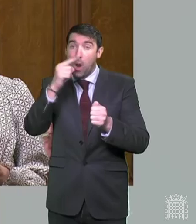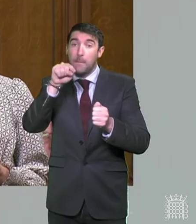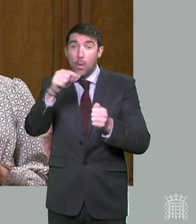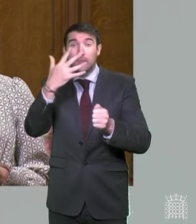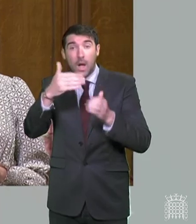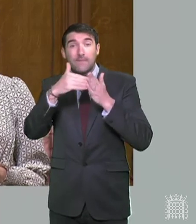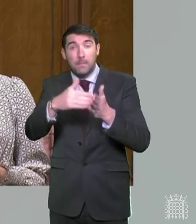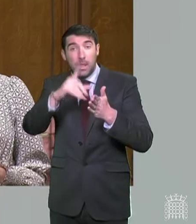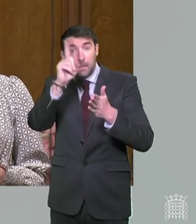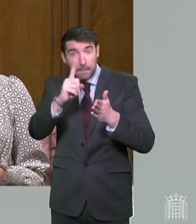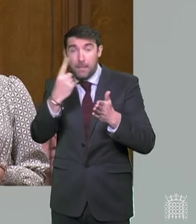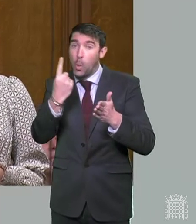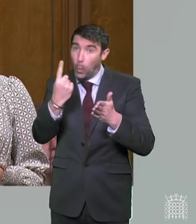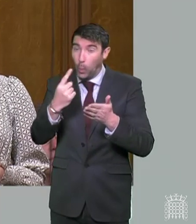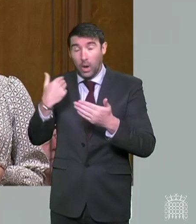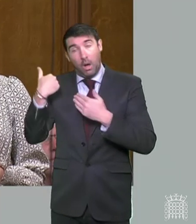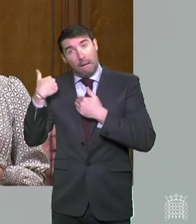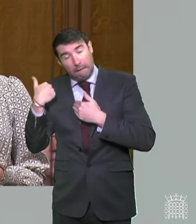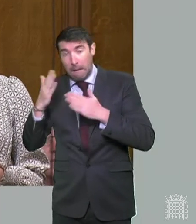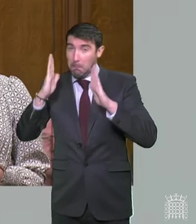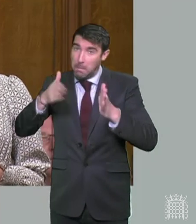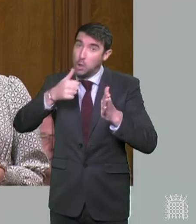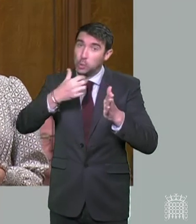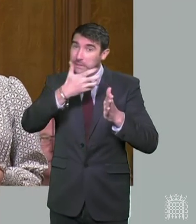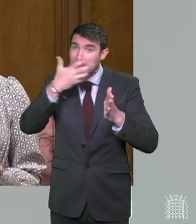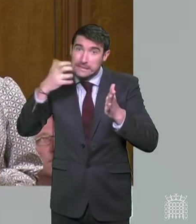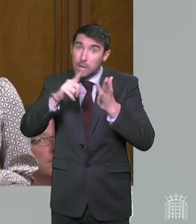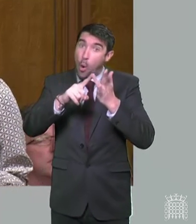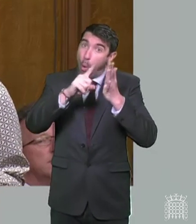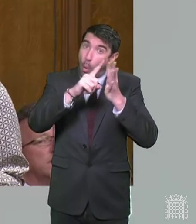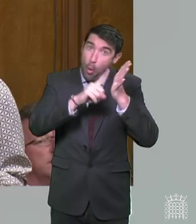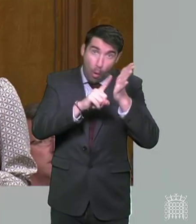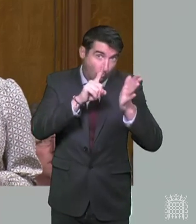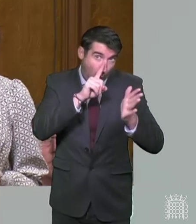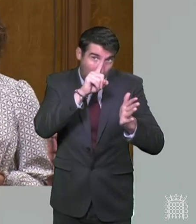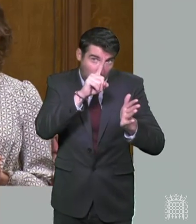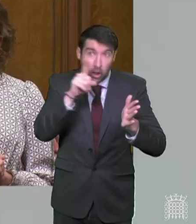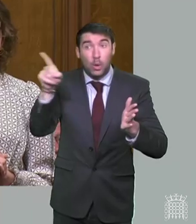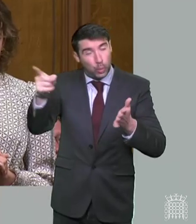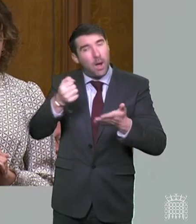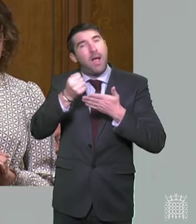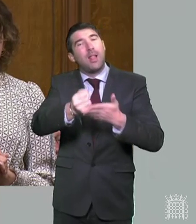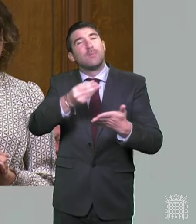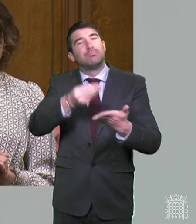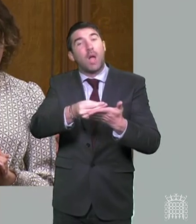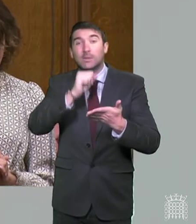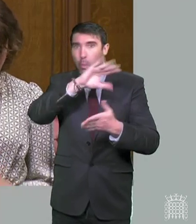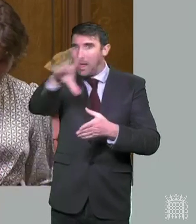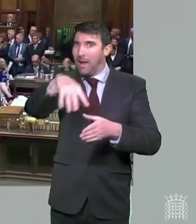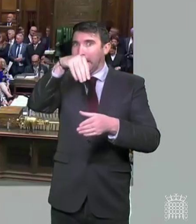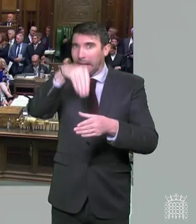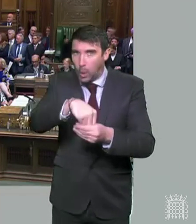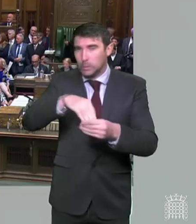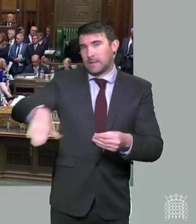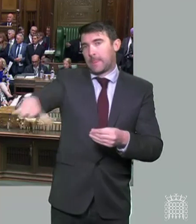many of them in rural areas such as my constituency—will be specifically included in any mooted ideas about an energy price freeze?